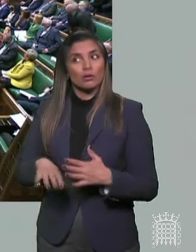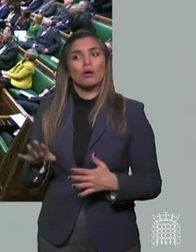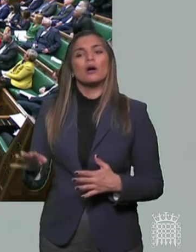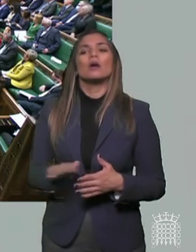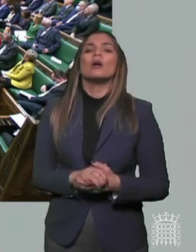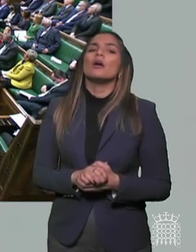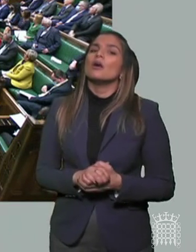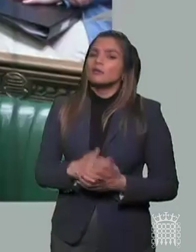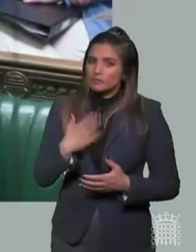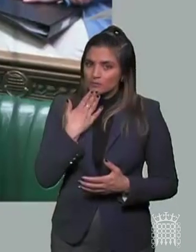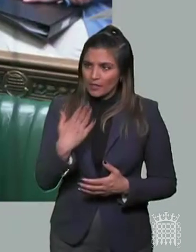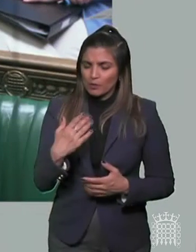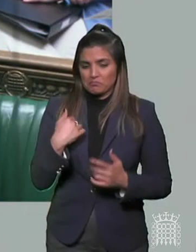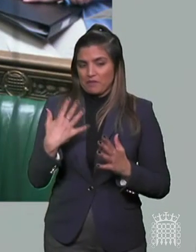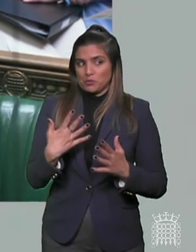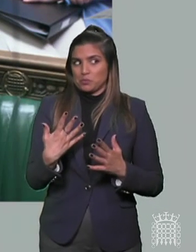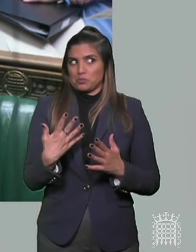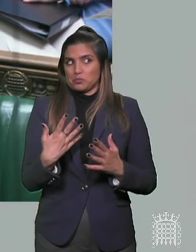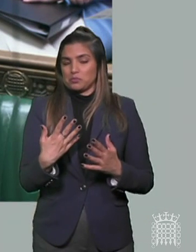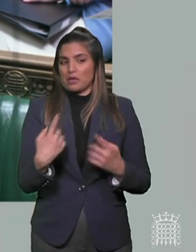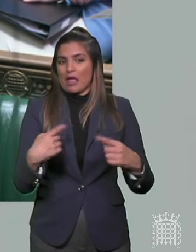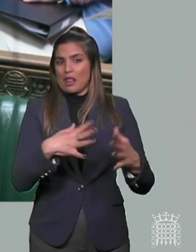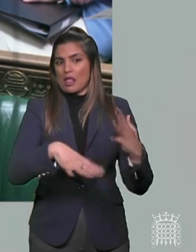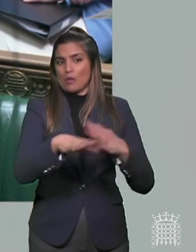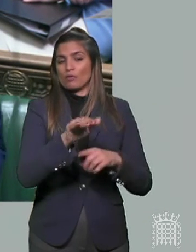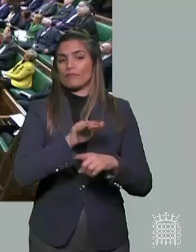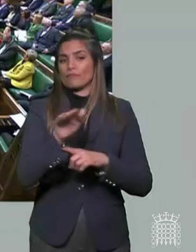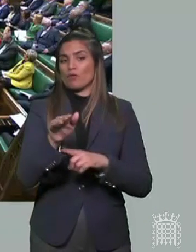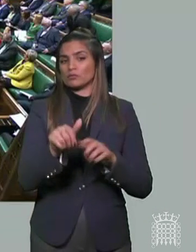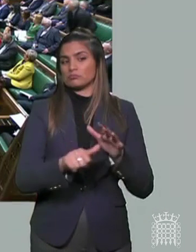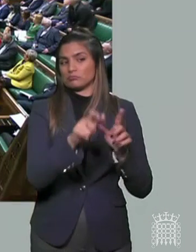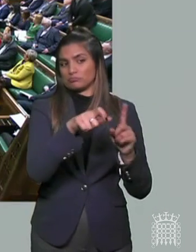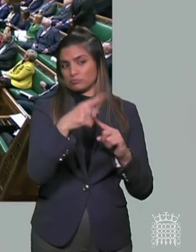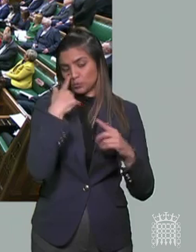I think I will have to let the Foreign Secretary and the Foreign Office check carefully and respond to him in due course.